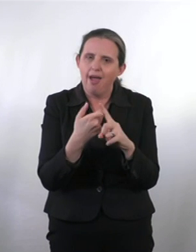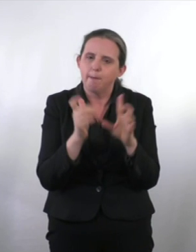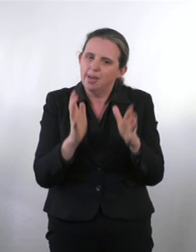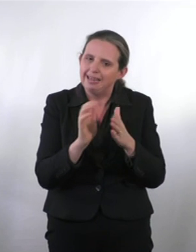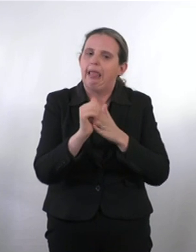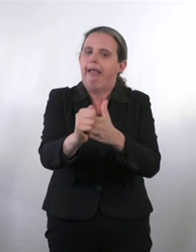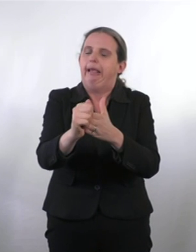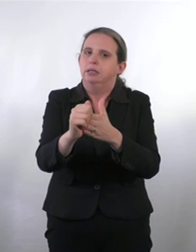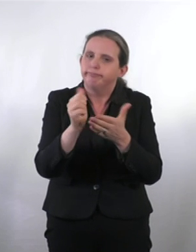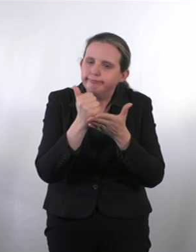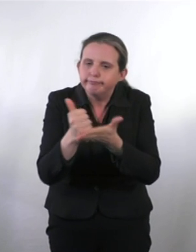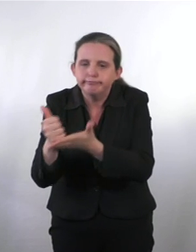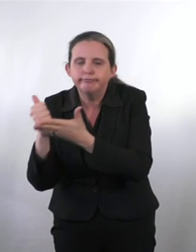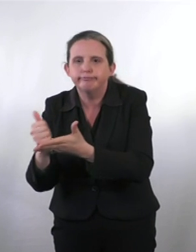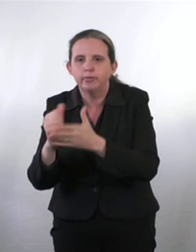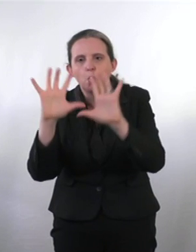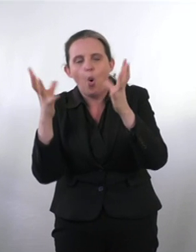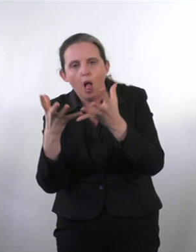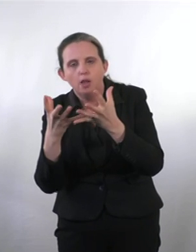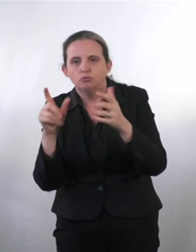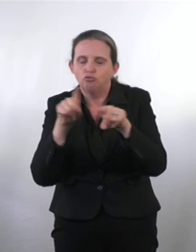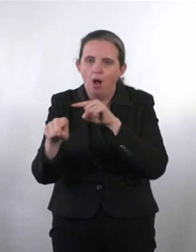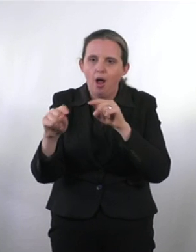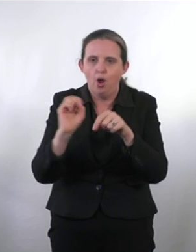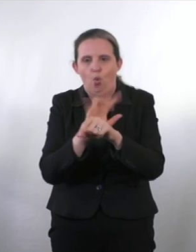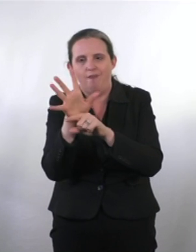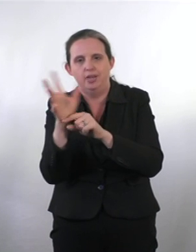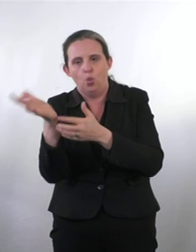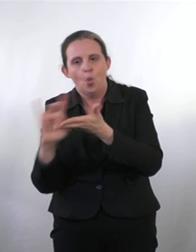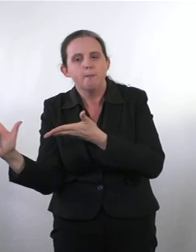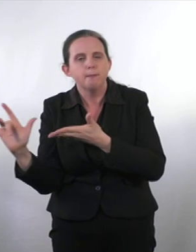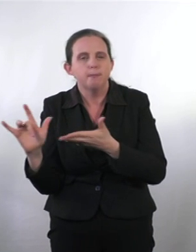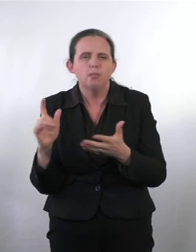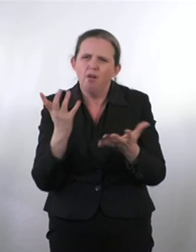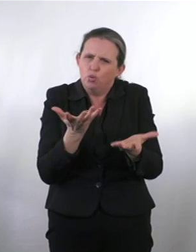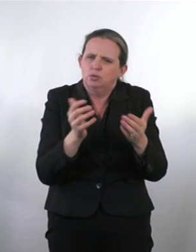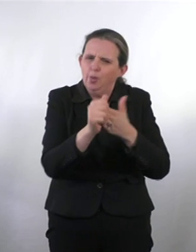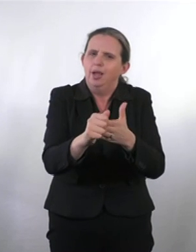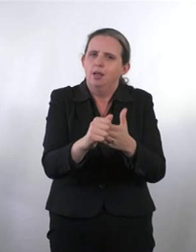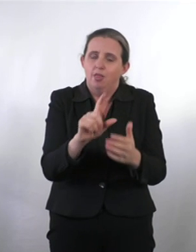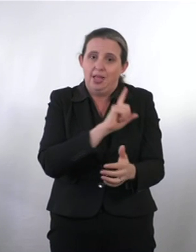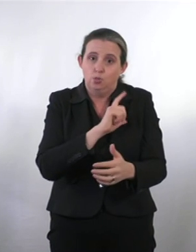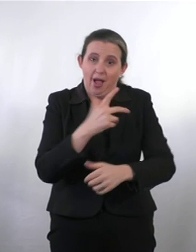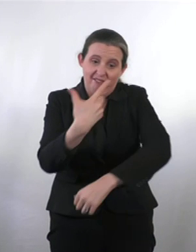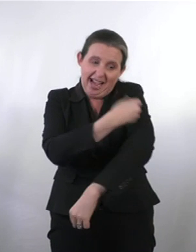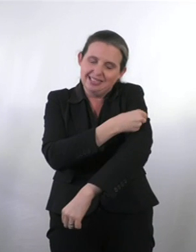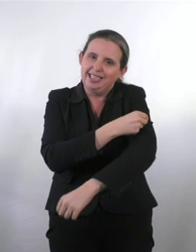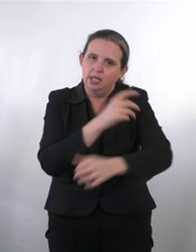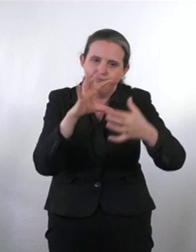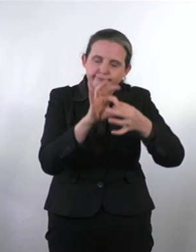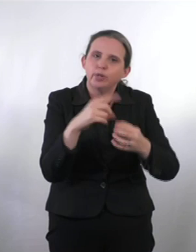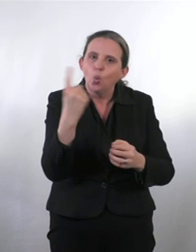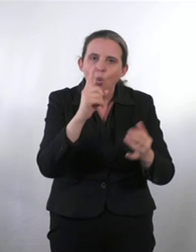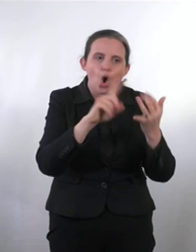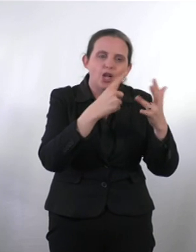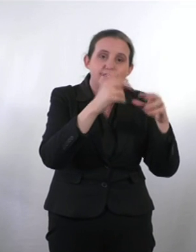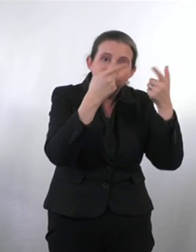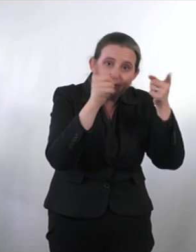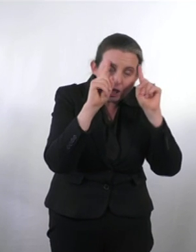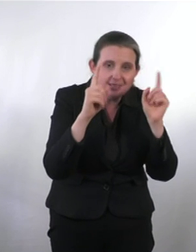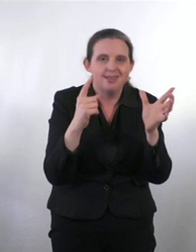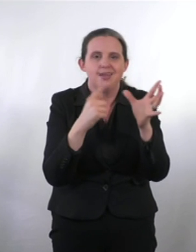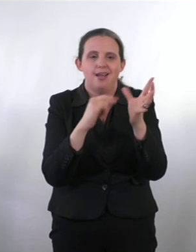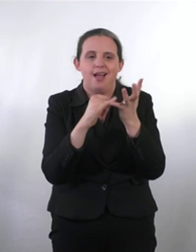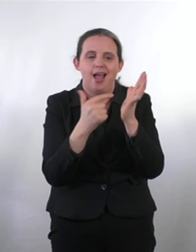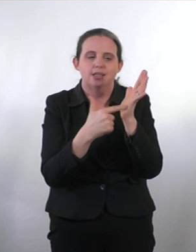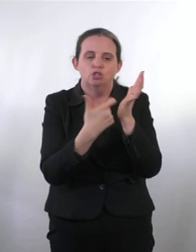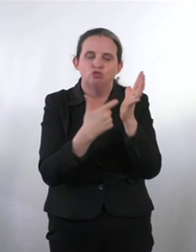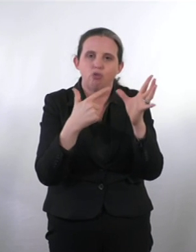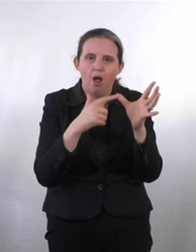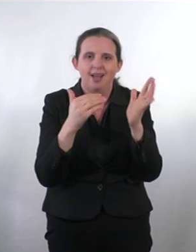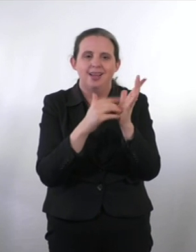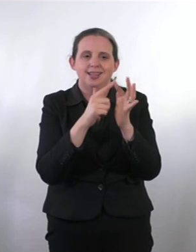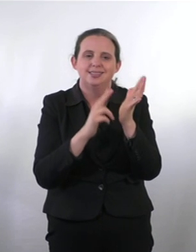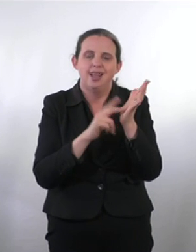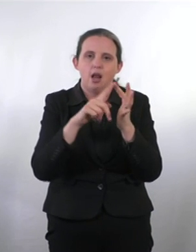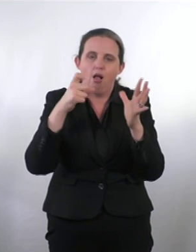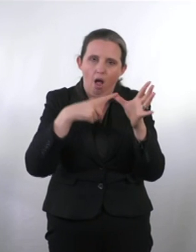That is why one of the wonderful features of the Oxford AstraZeneca vaccine, if it is approved, is that it is going to be sold at cost to partners around the world.